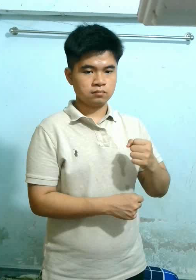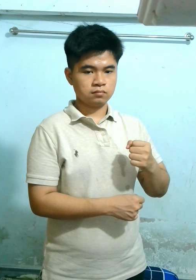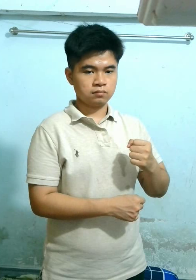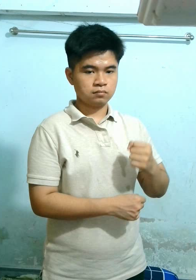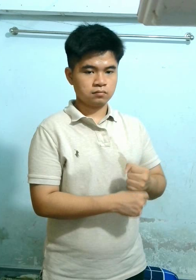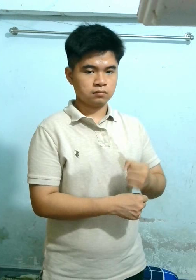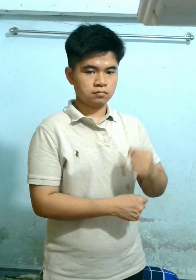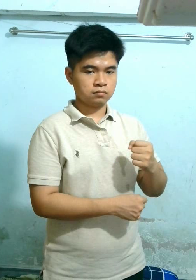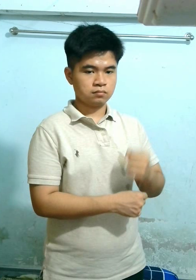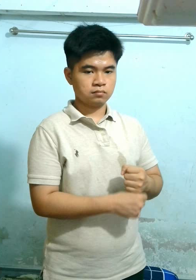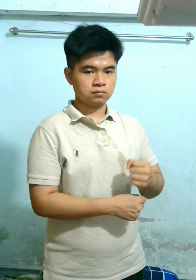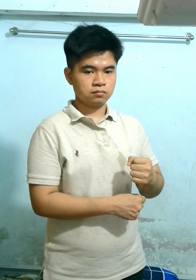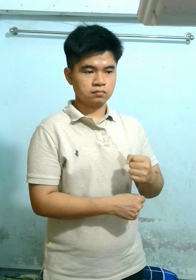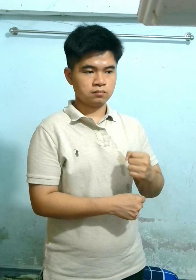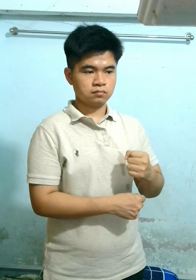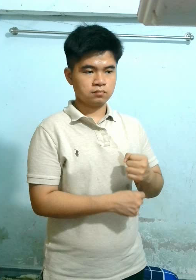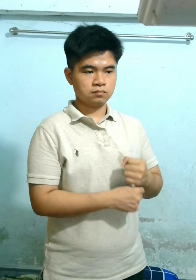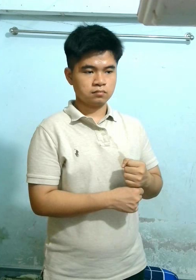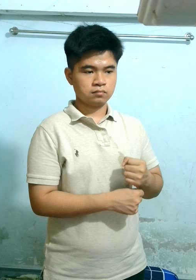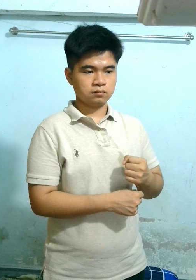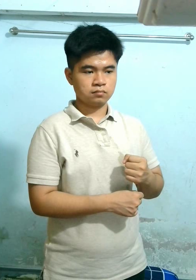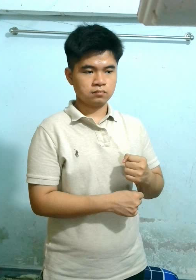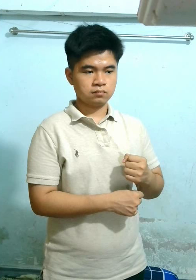cong viec